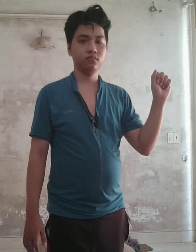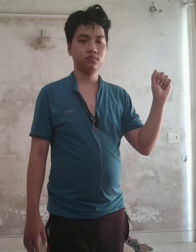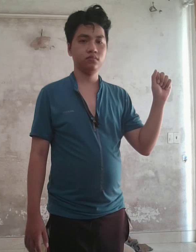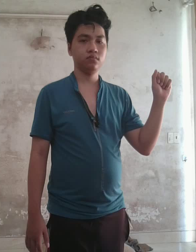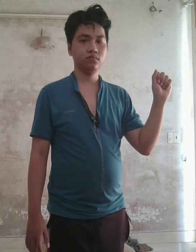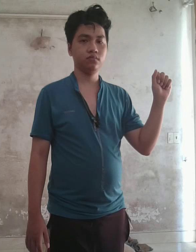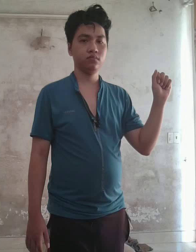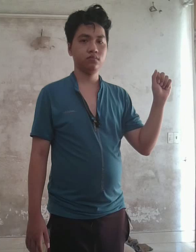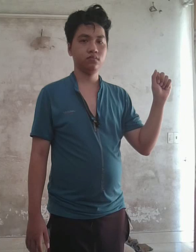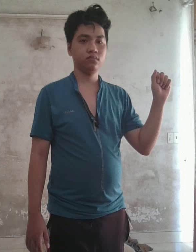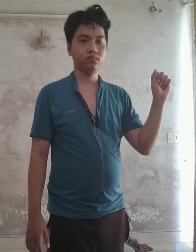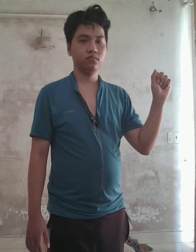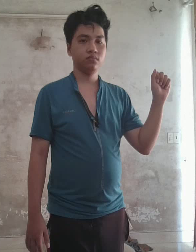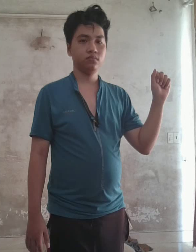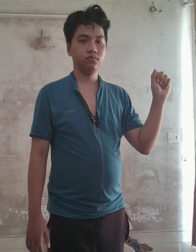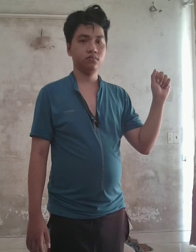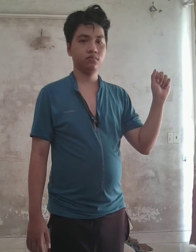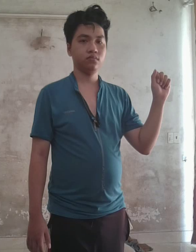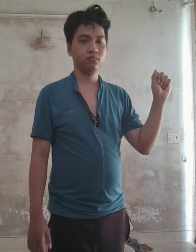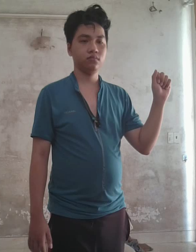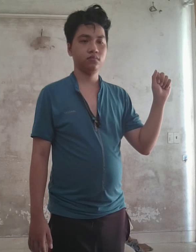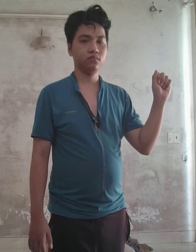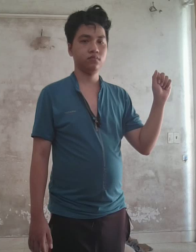a